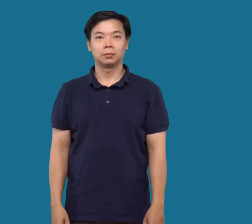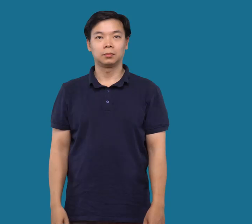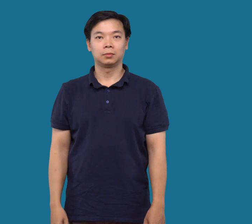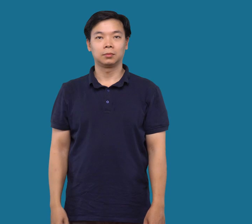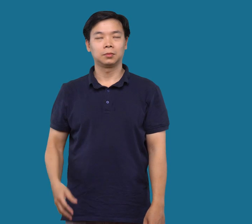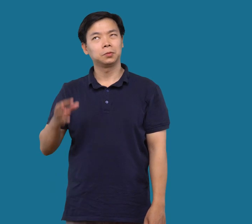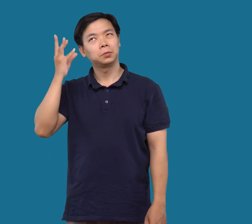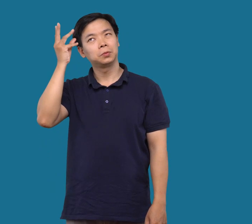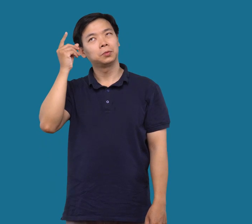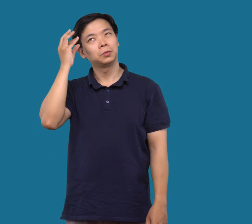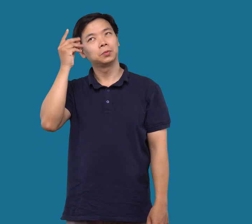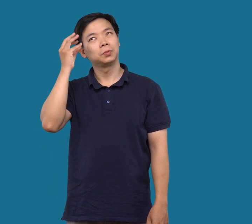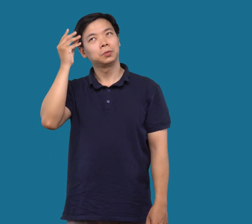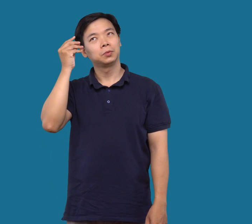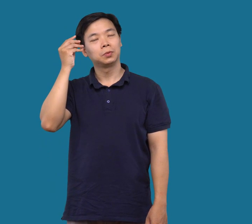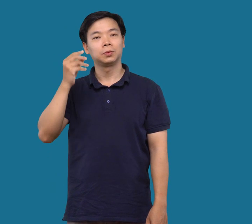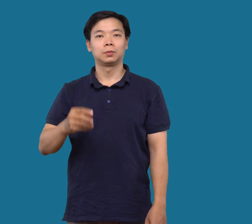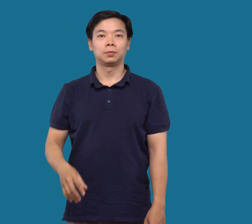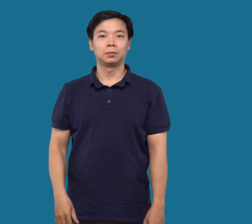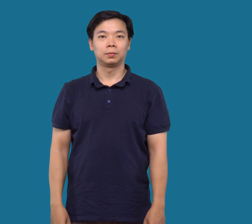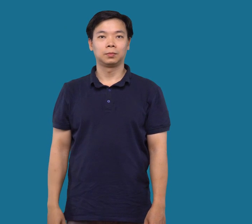suy nghĩ